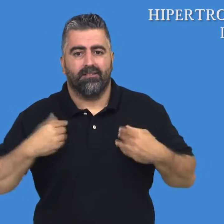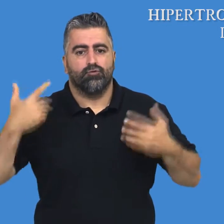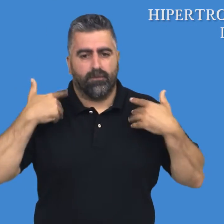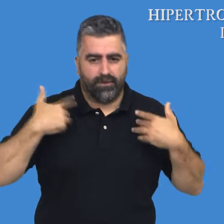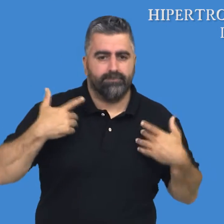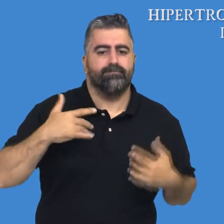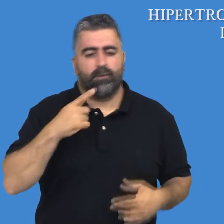sufrir